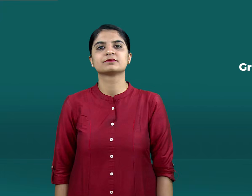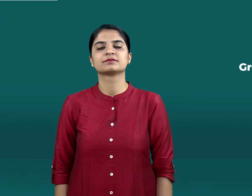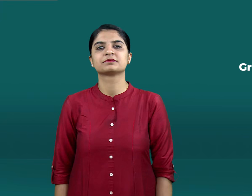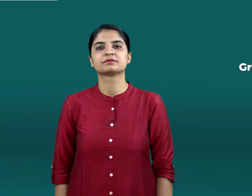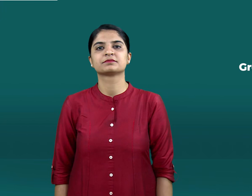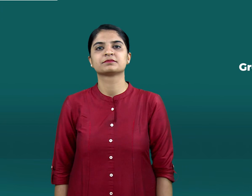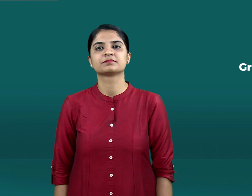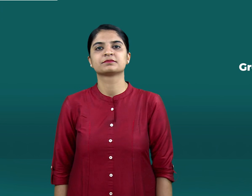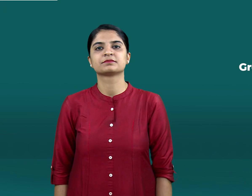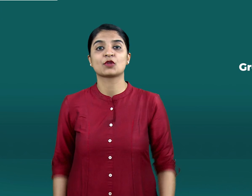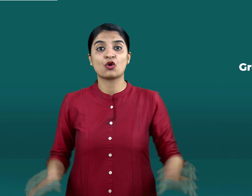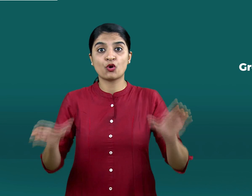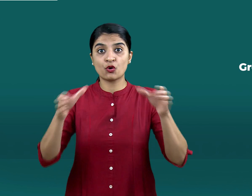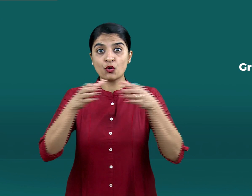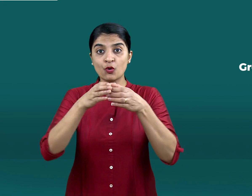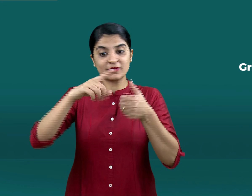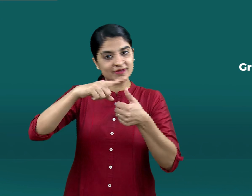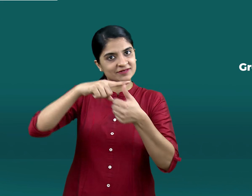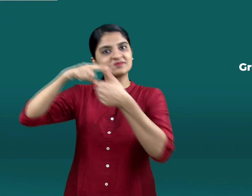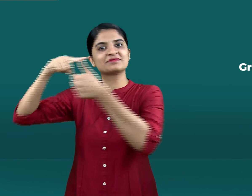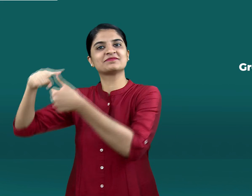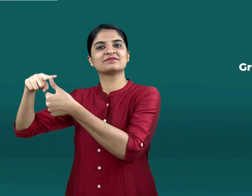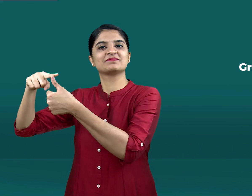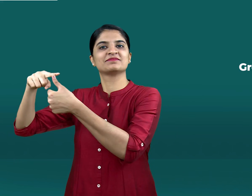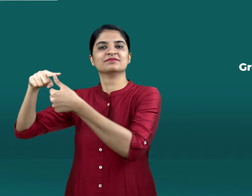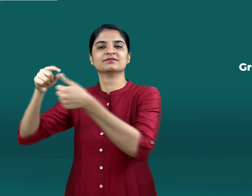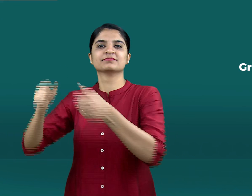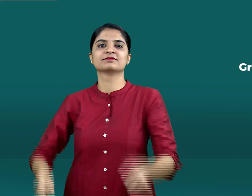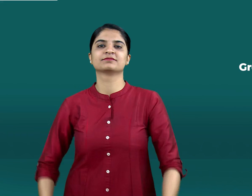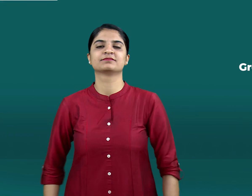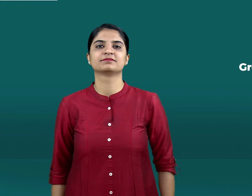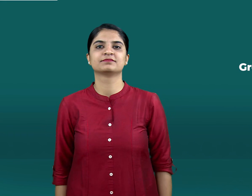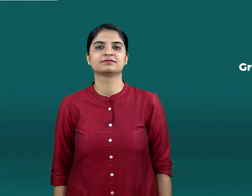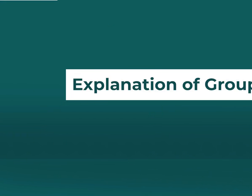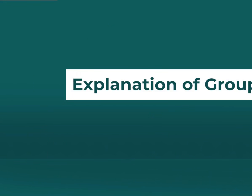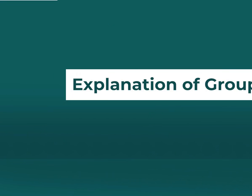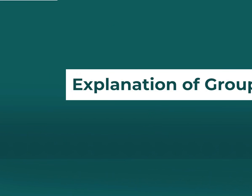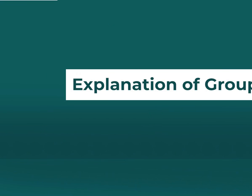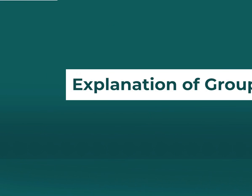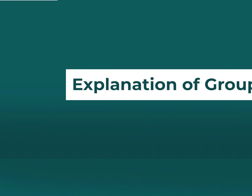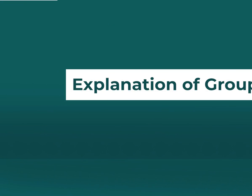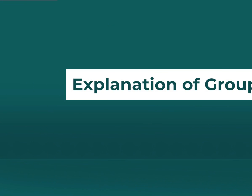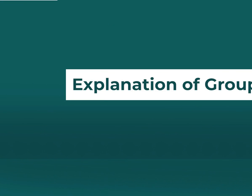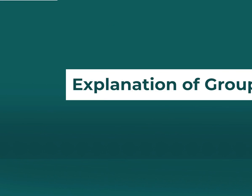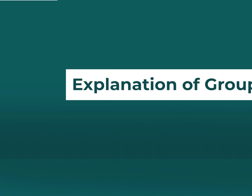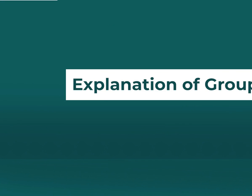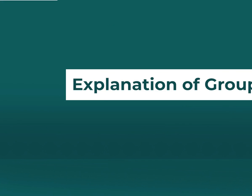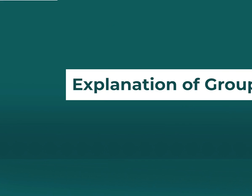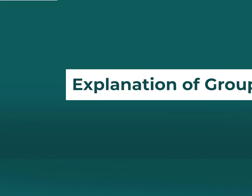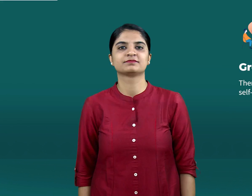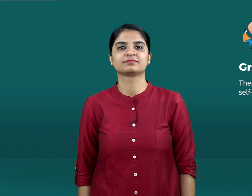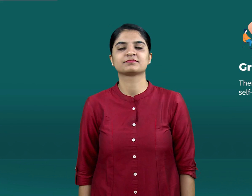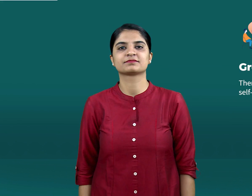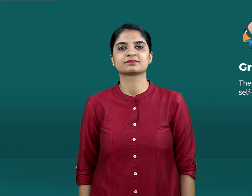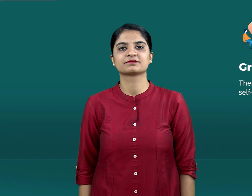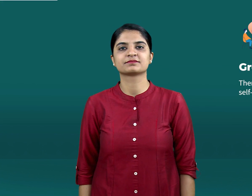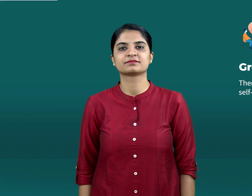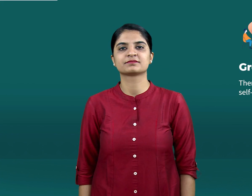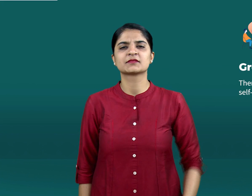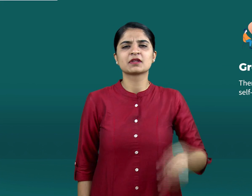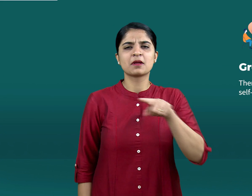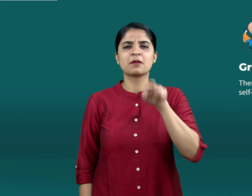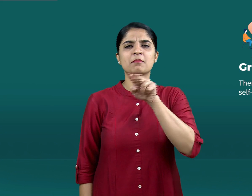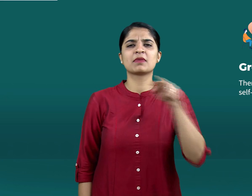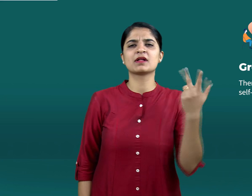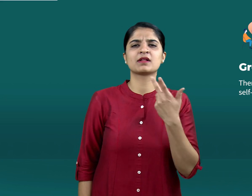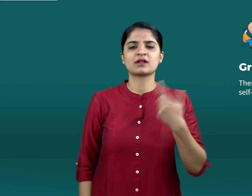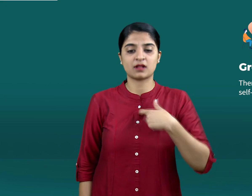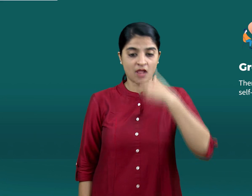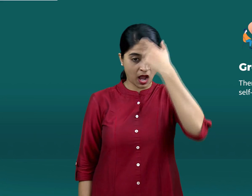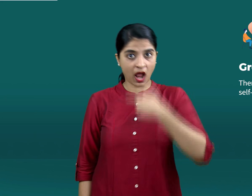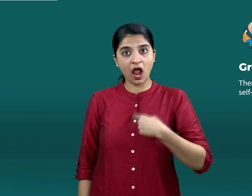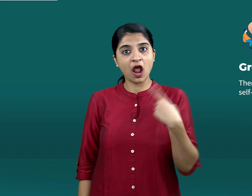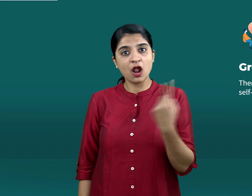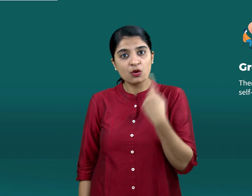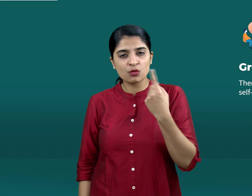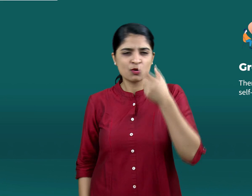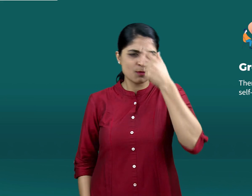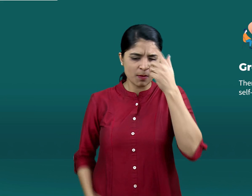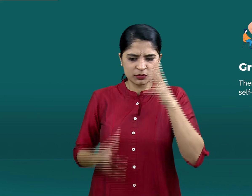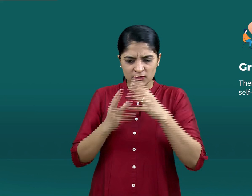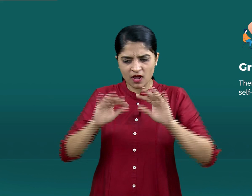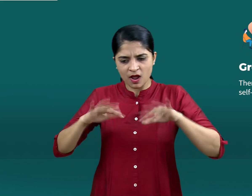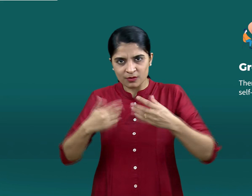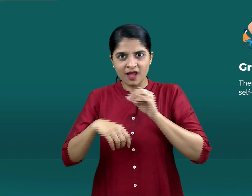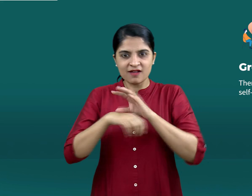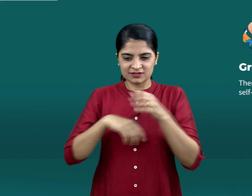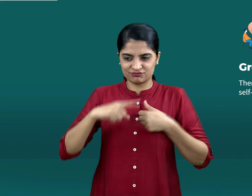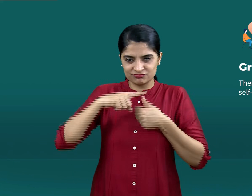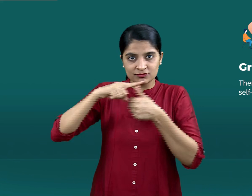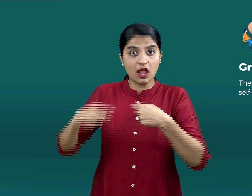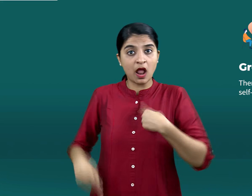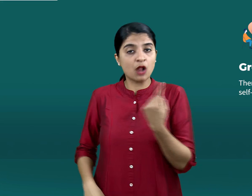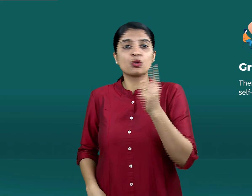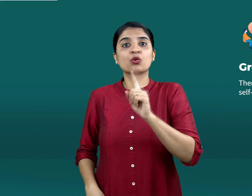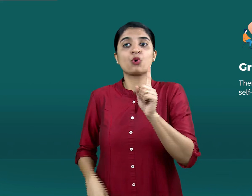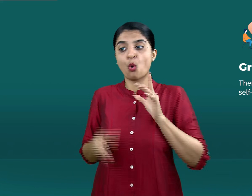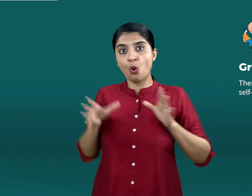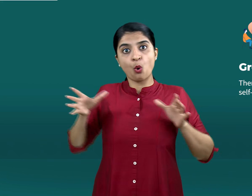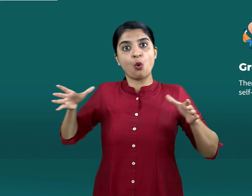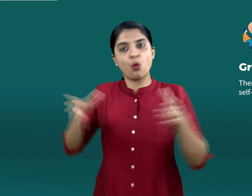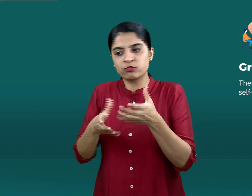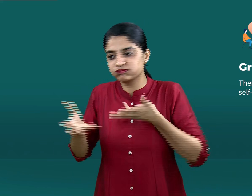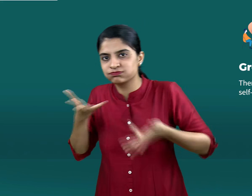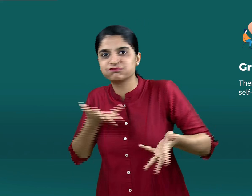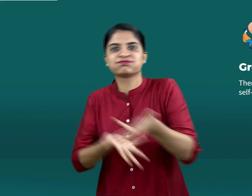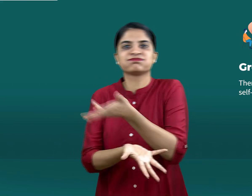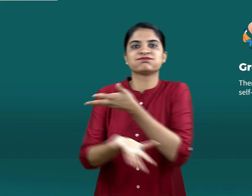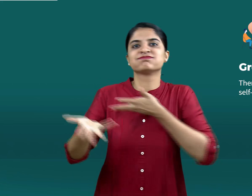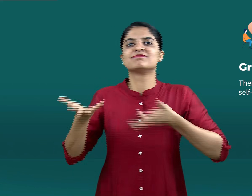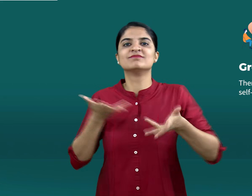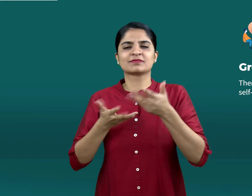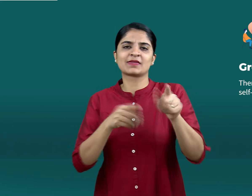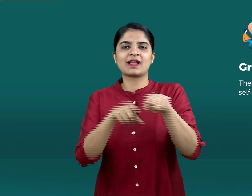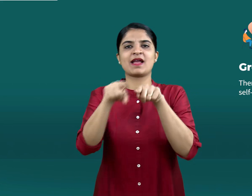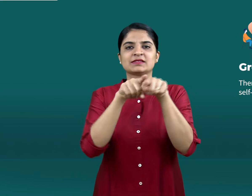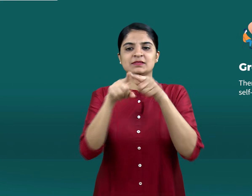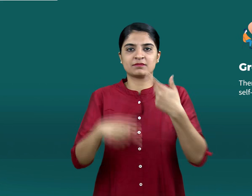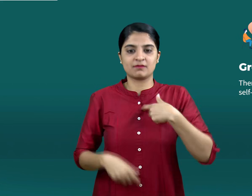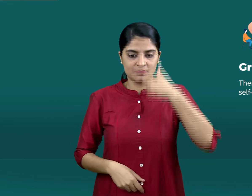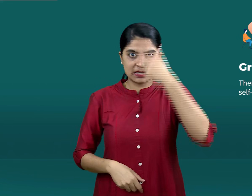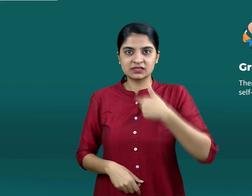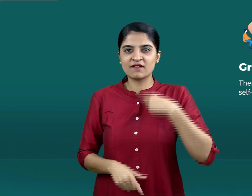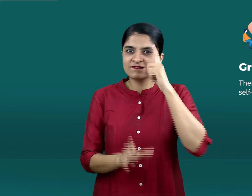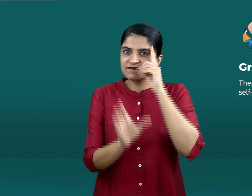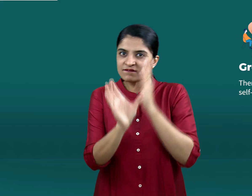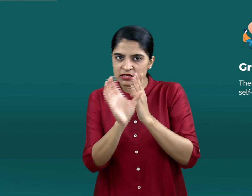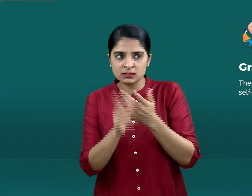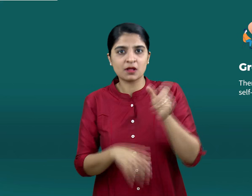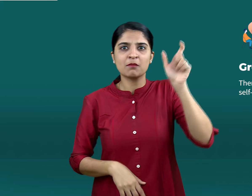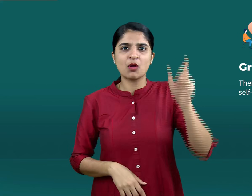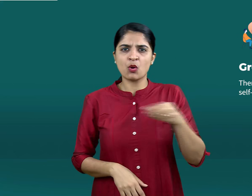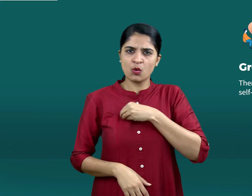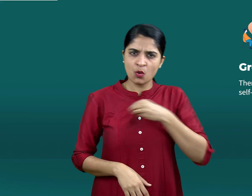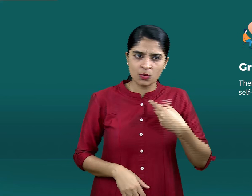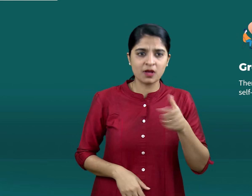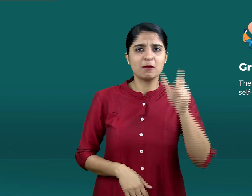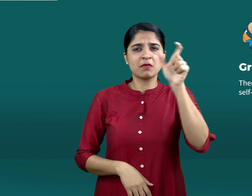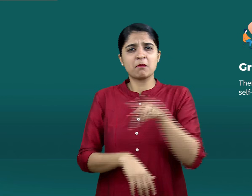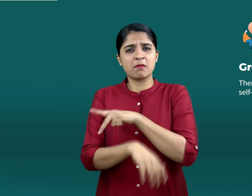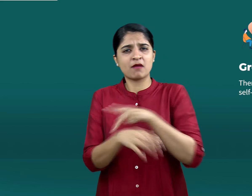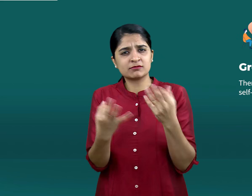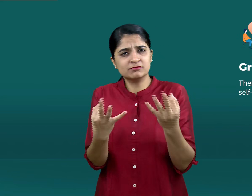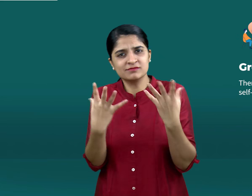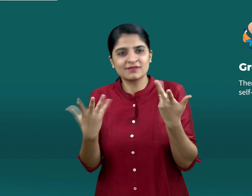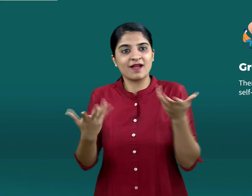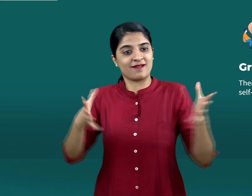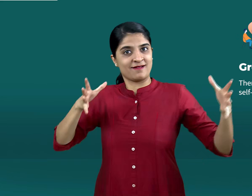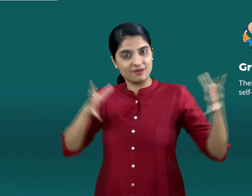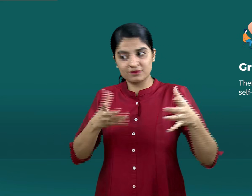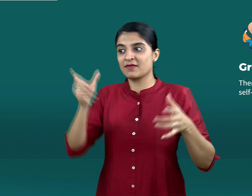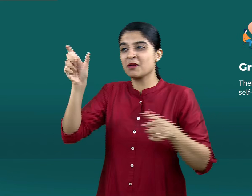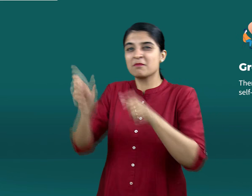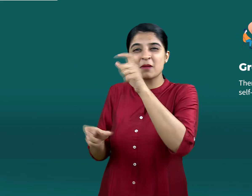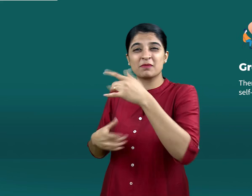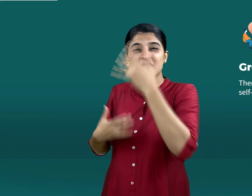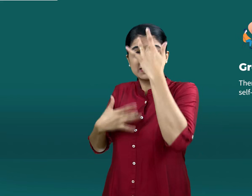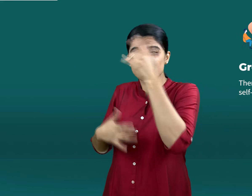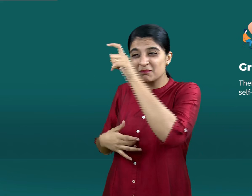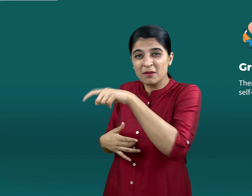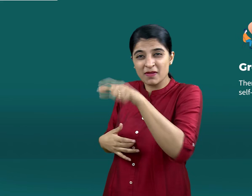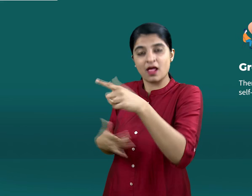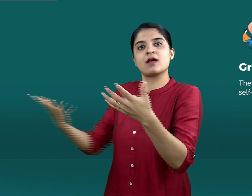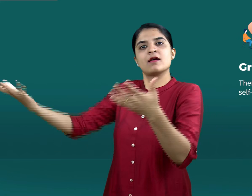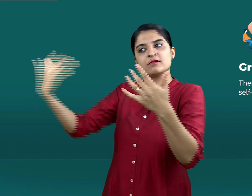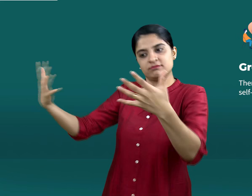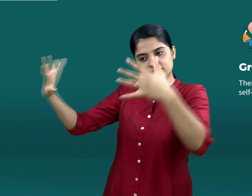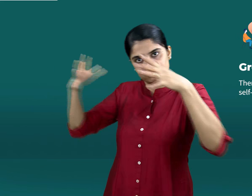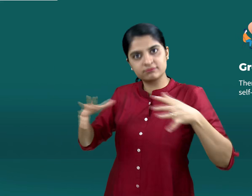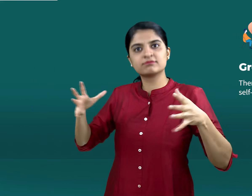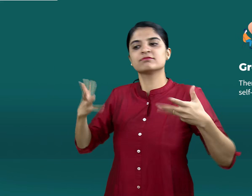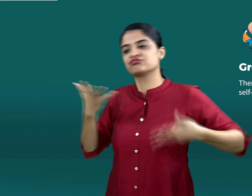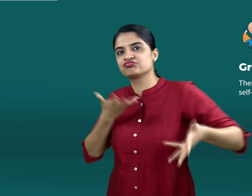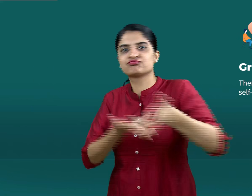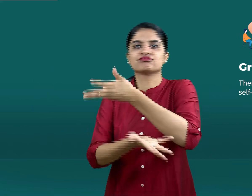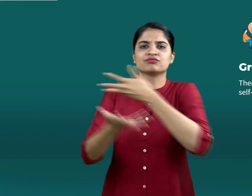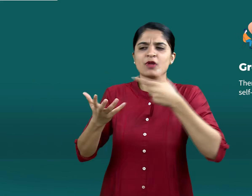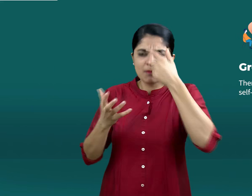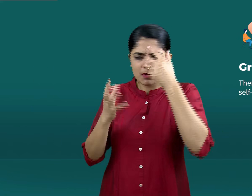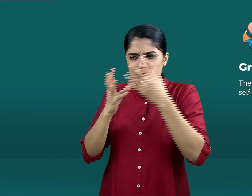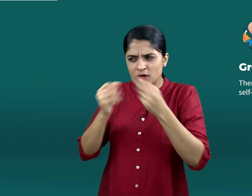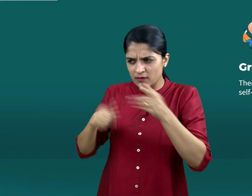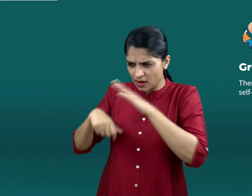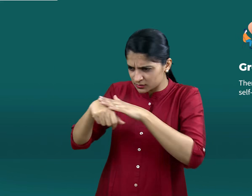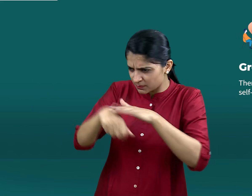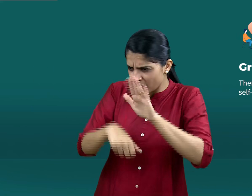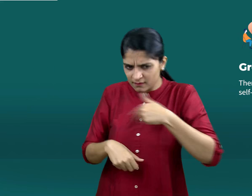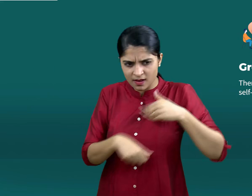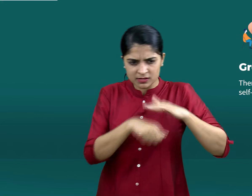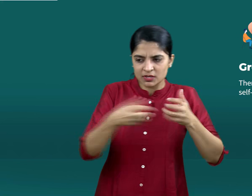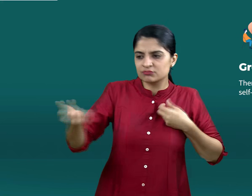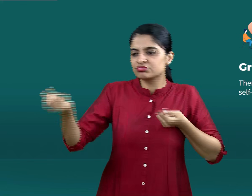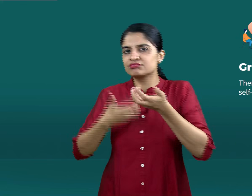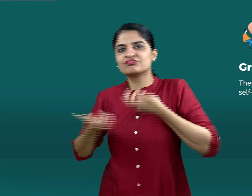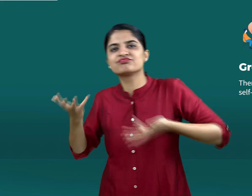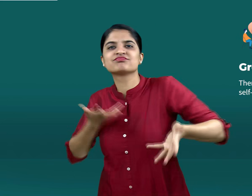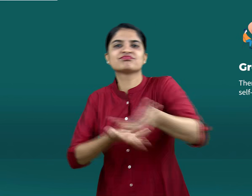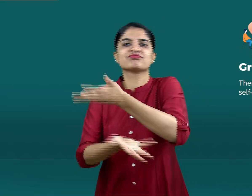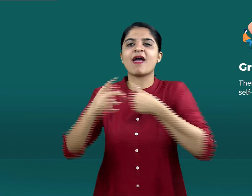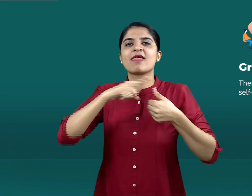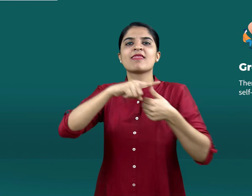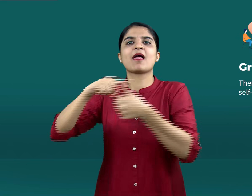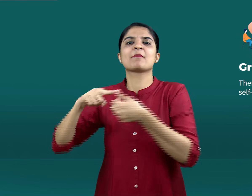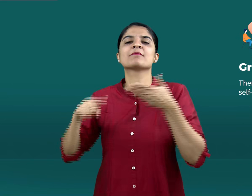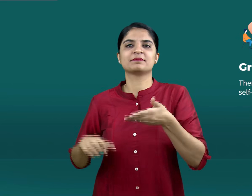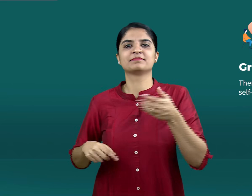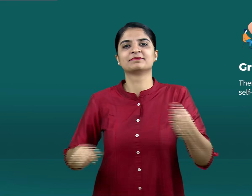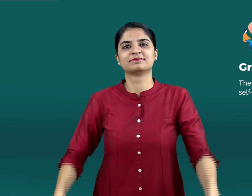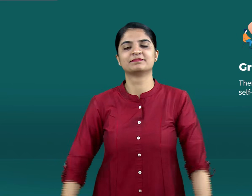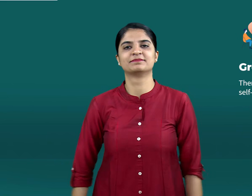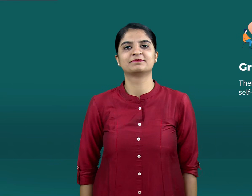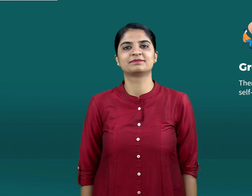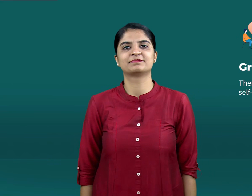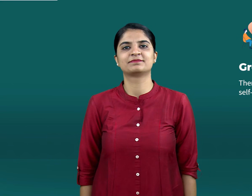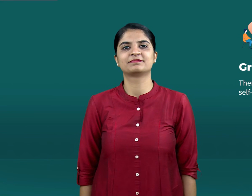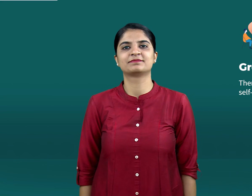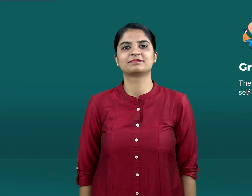Group therapy